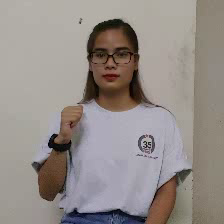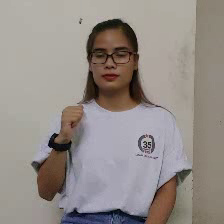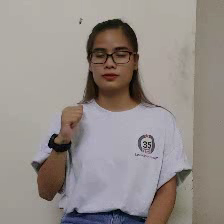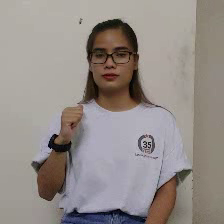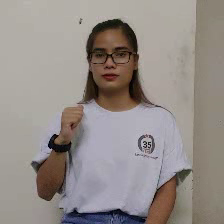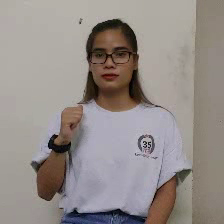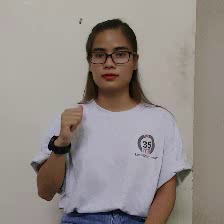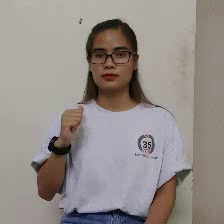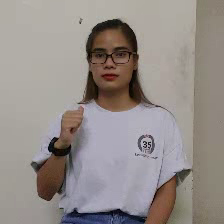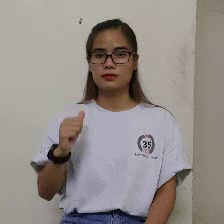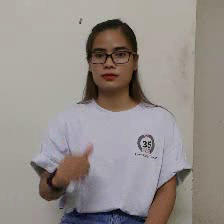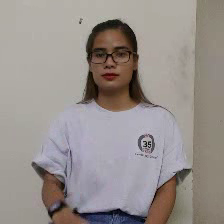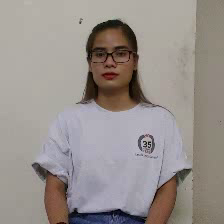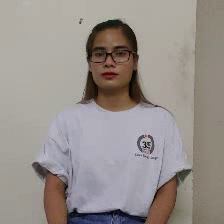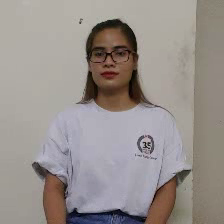Nghỉ ngơi